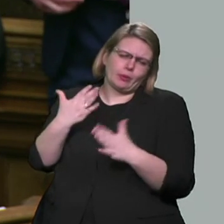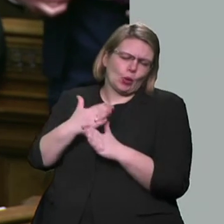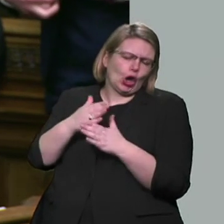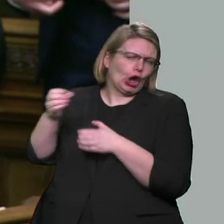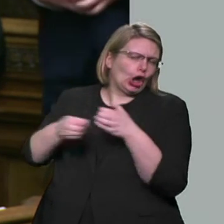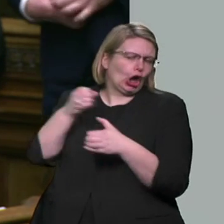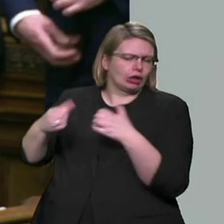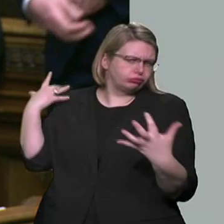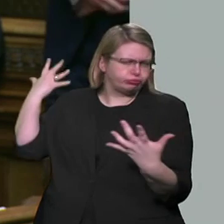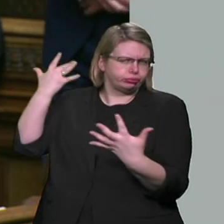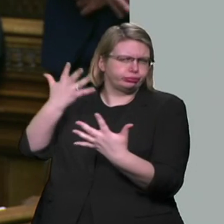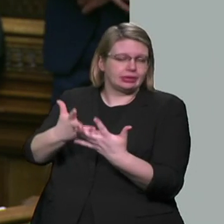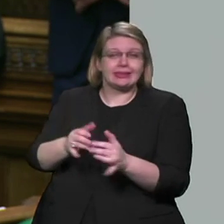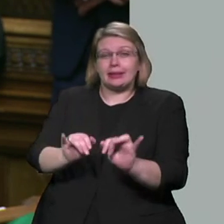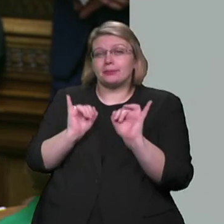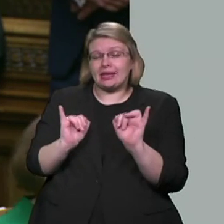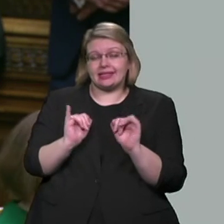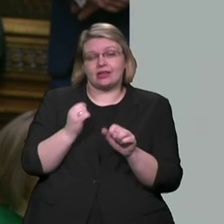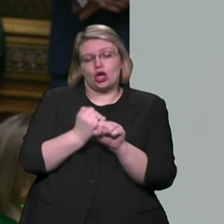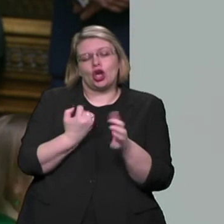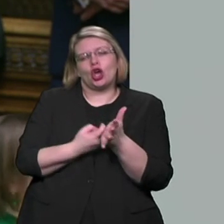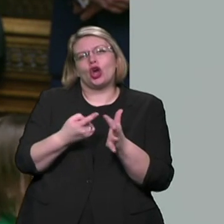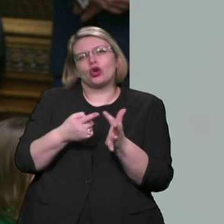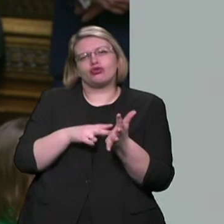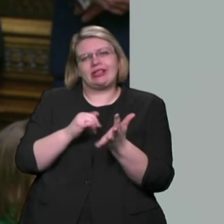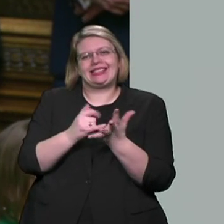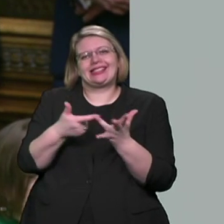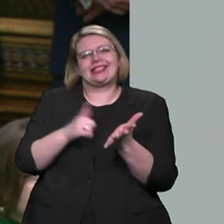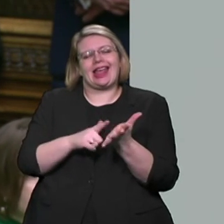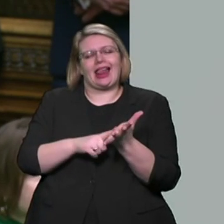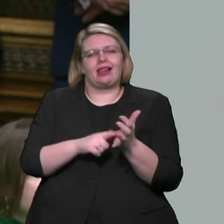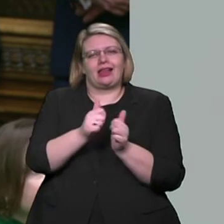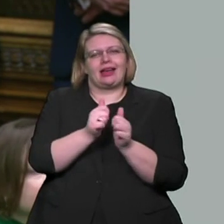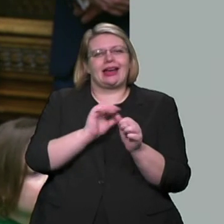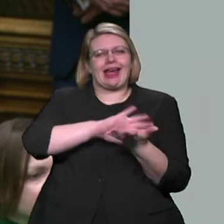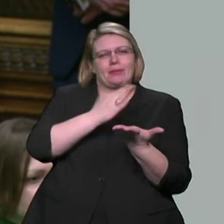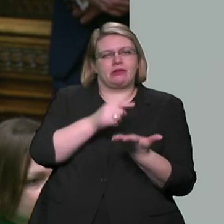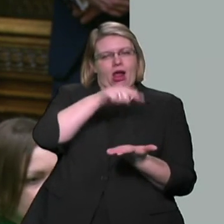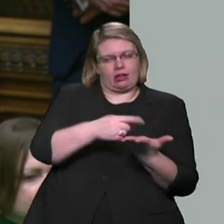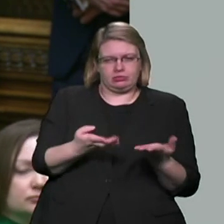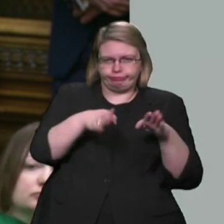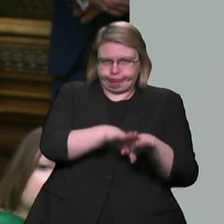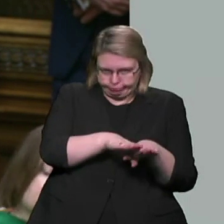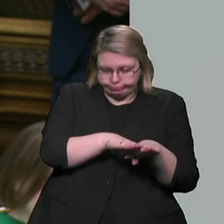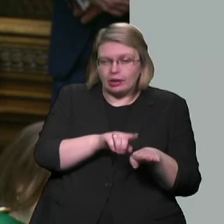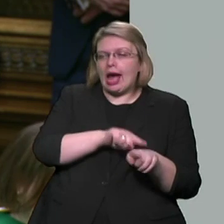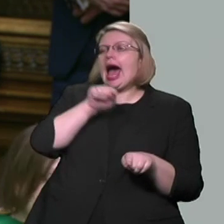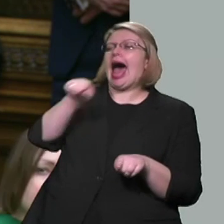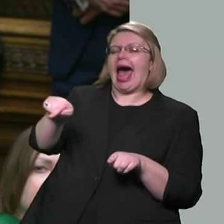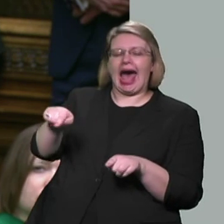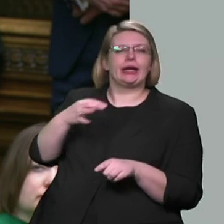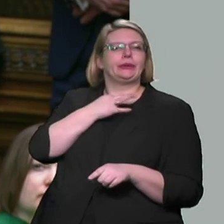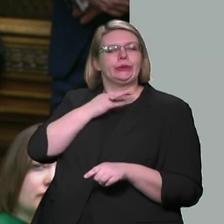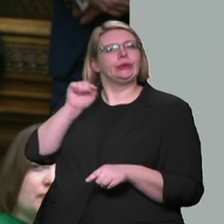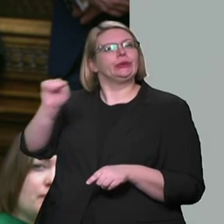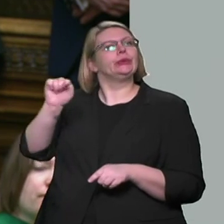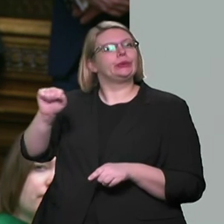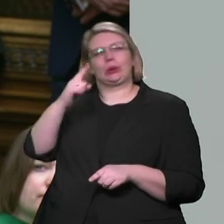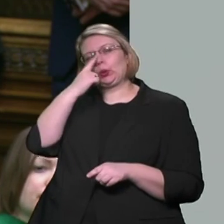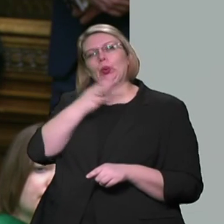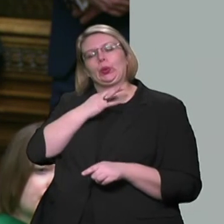Sadly, following the collapse of Greensill Capital, the parent company Liberty Steel has faced financial uncertainty for some time, threatening the business and thousands of jobs.